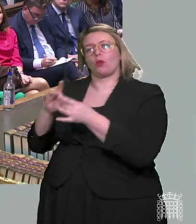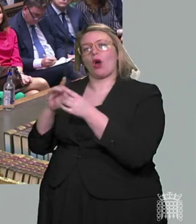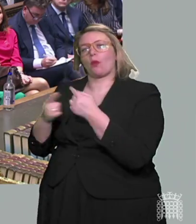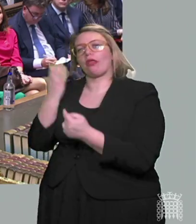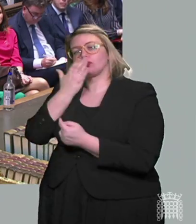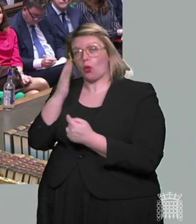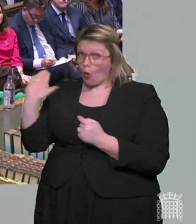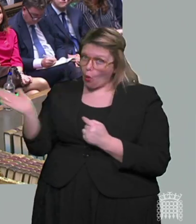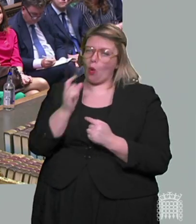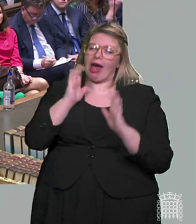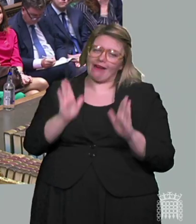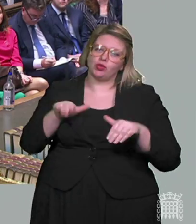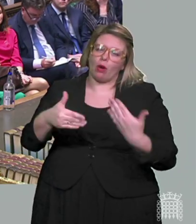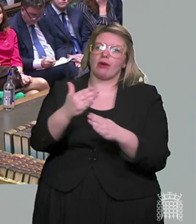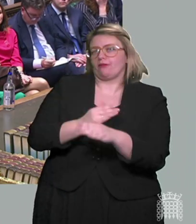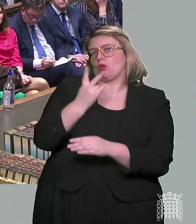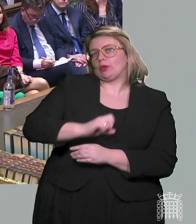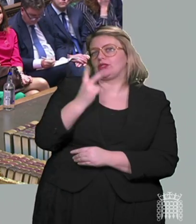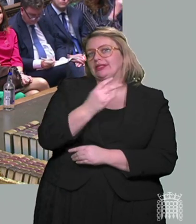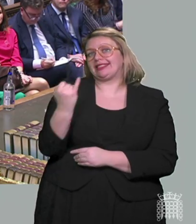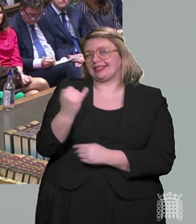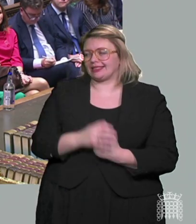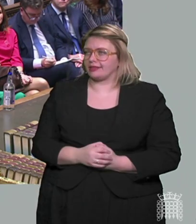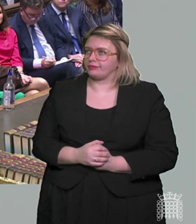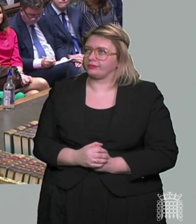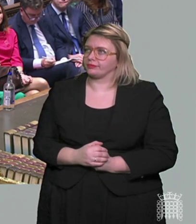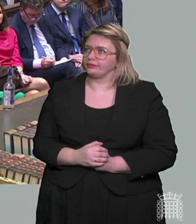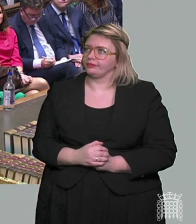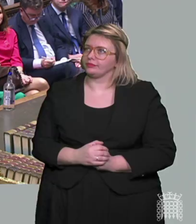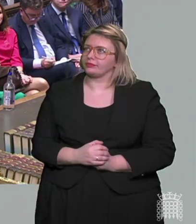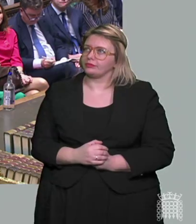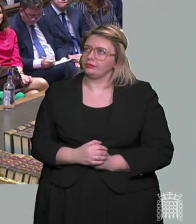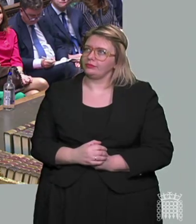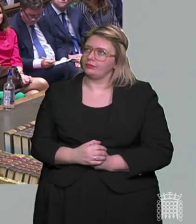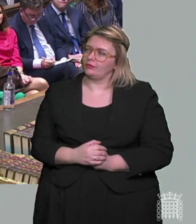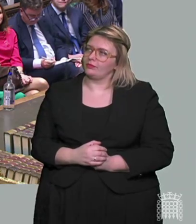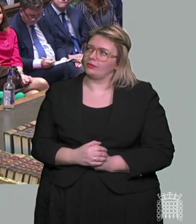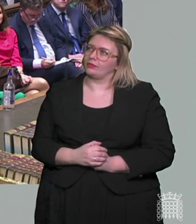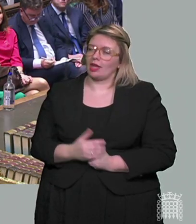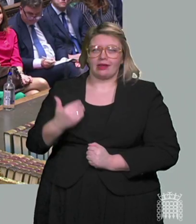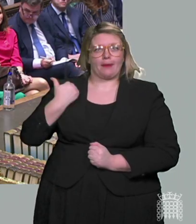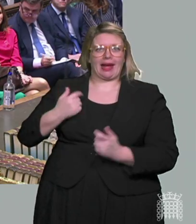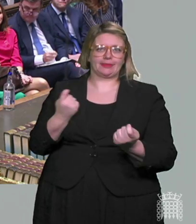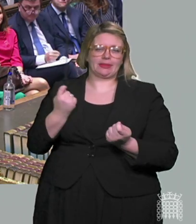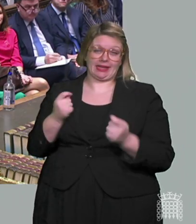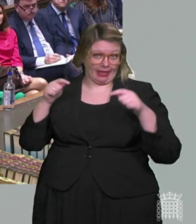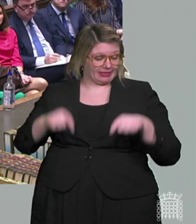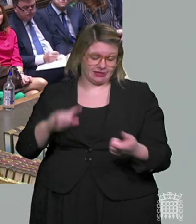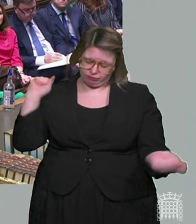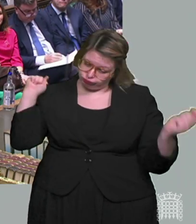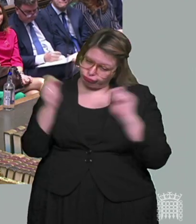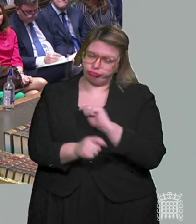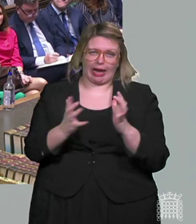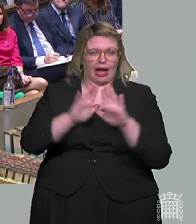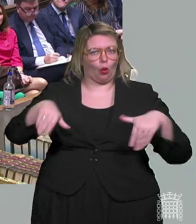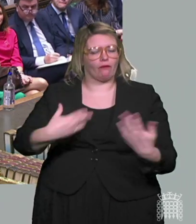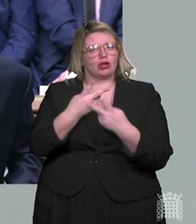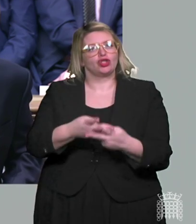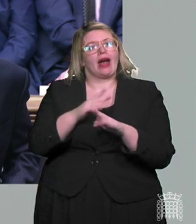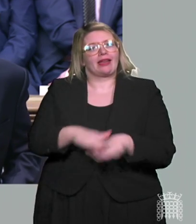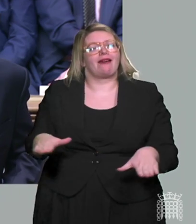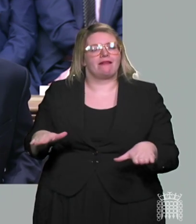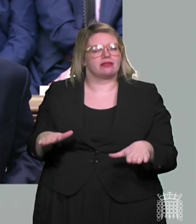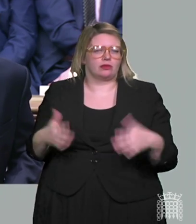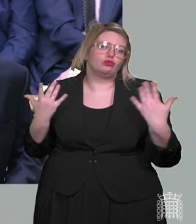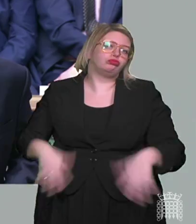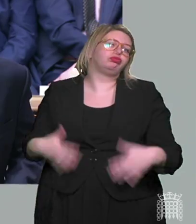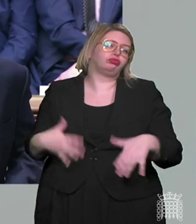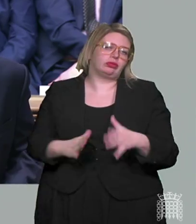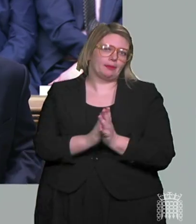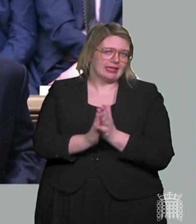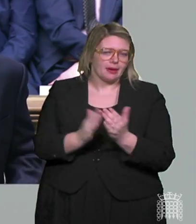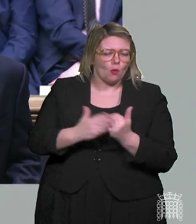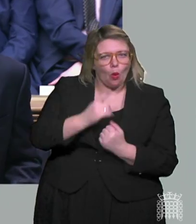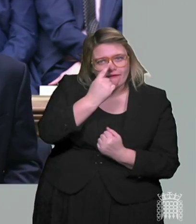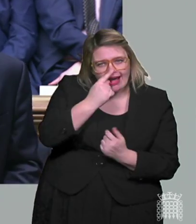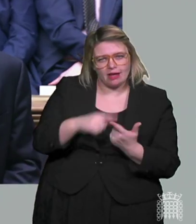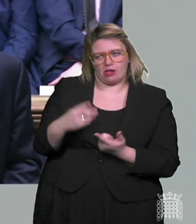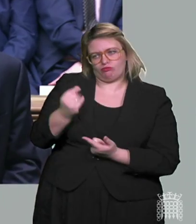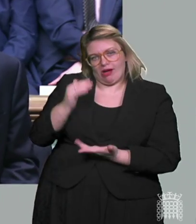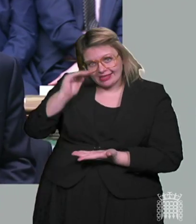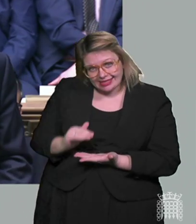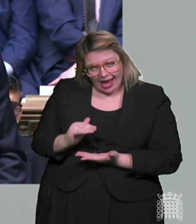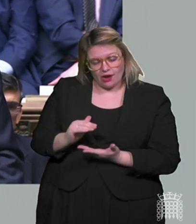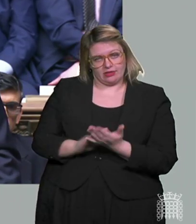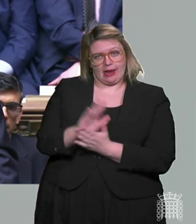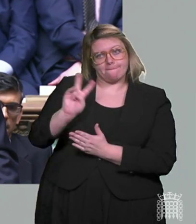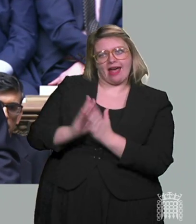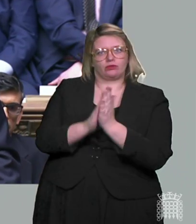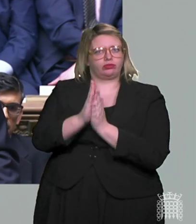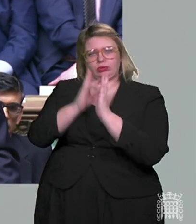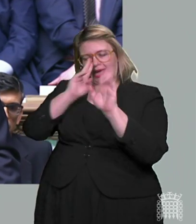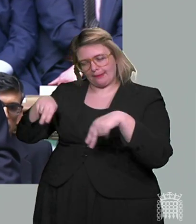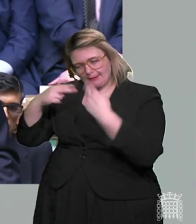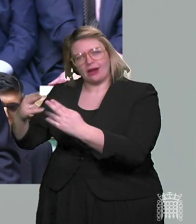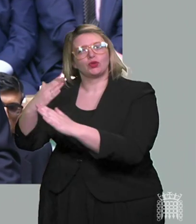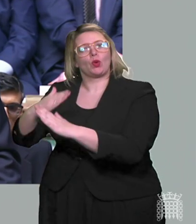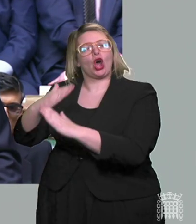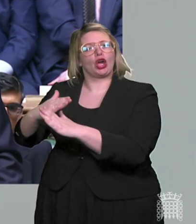Today’s childcare reforms will increase the availability of childcare, reduce costs and increase the number of parents able to use it.